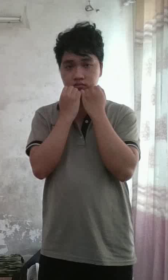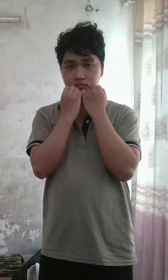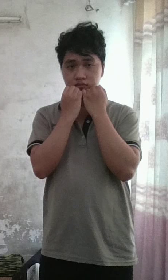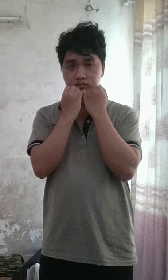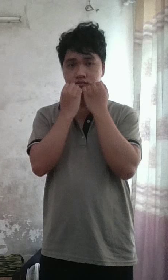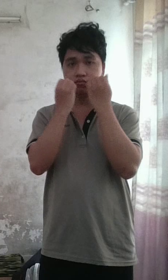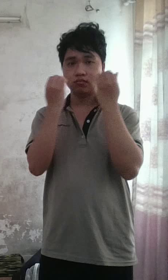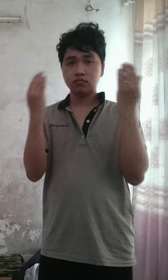cam on